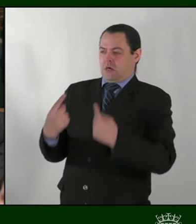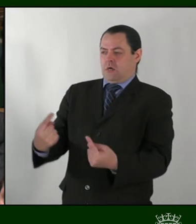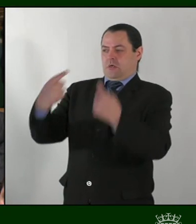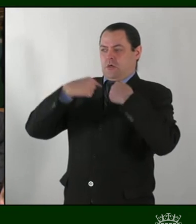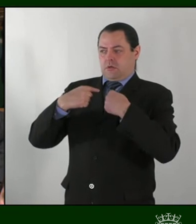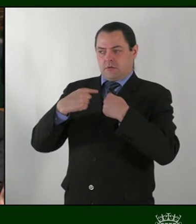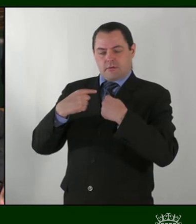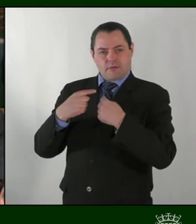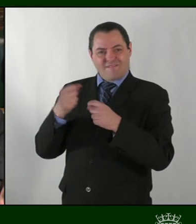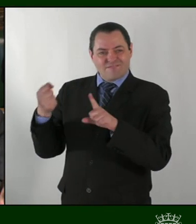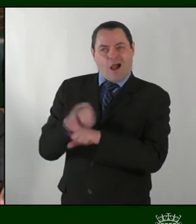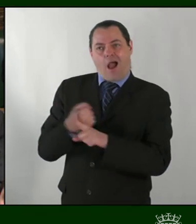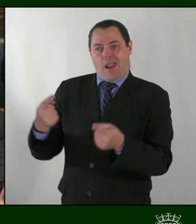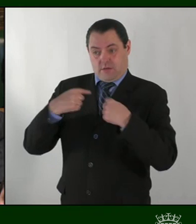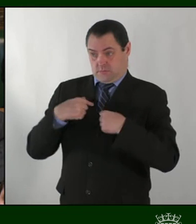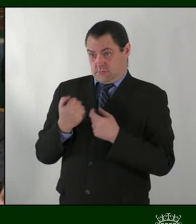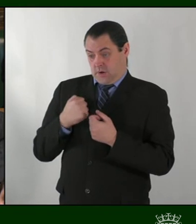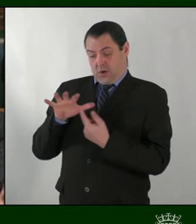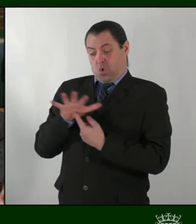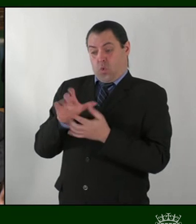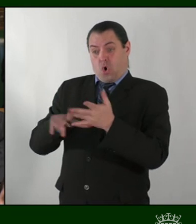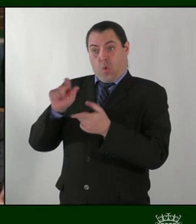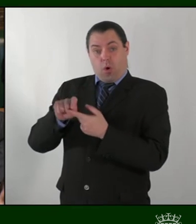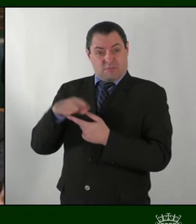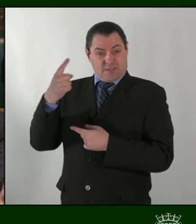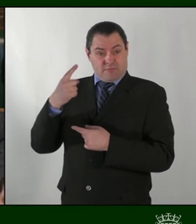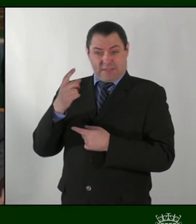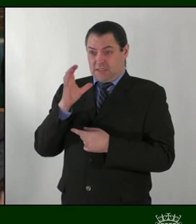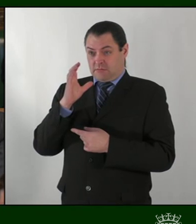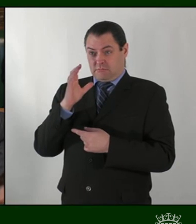At my local Co-op, a staff member was hit with a glass bottle.